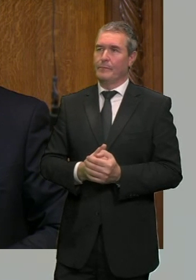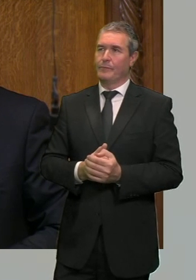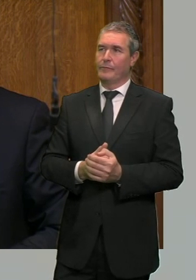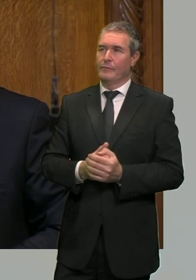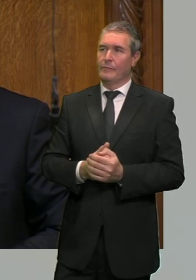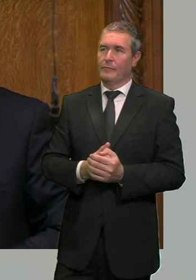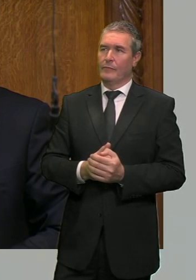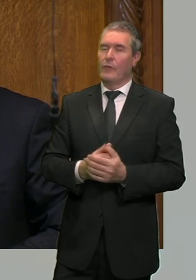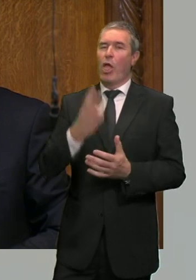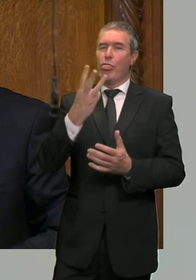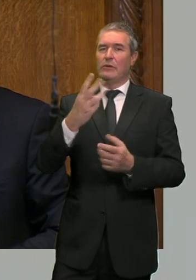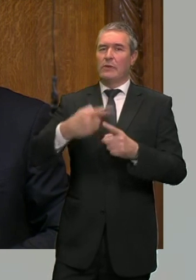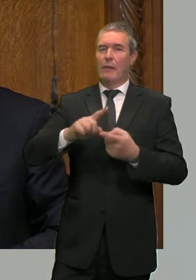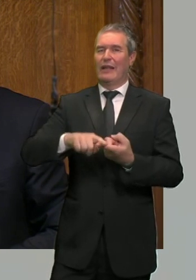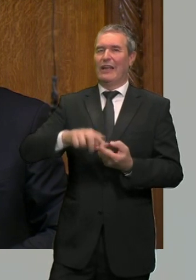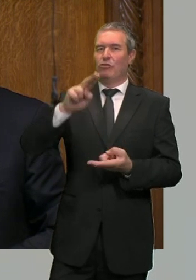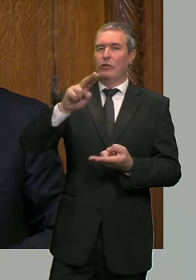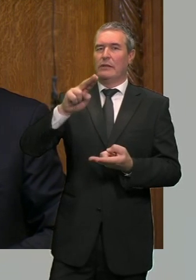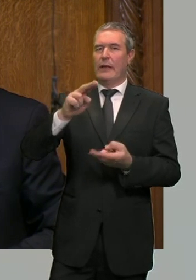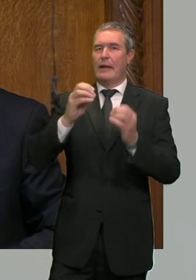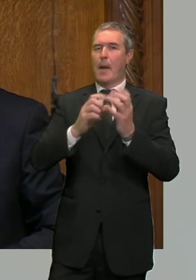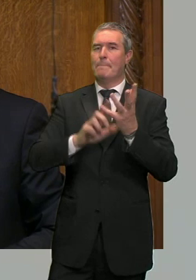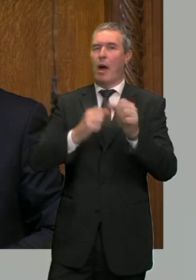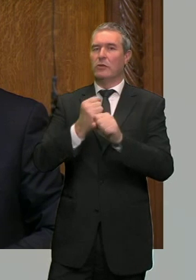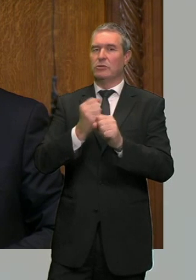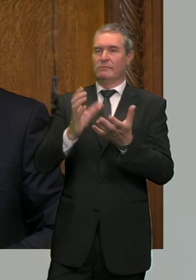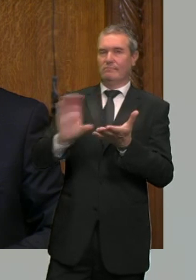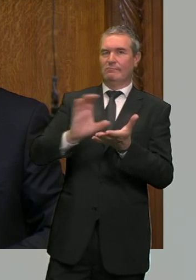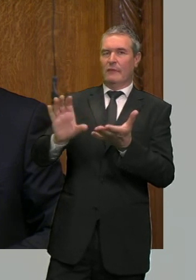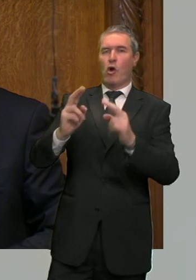There has been a threefold increase in bungs from property developers.